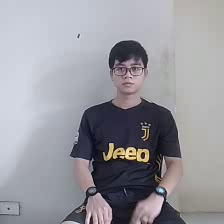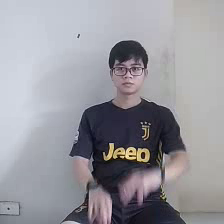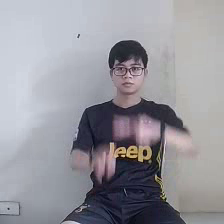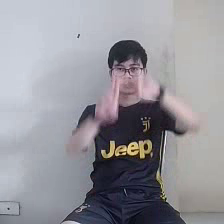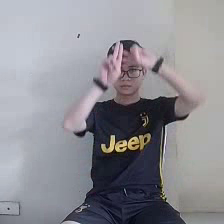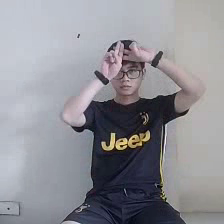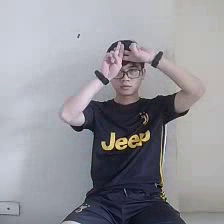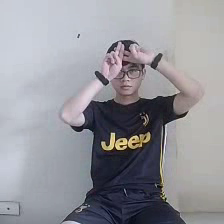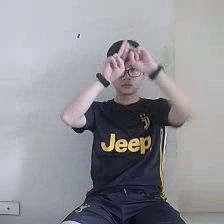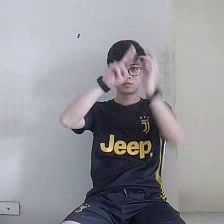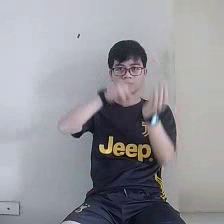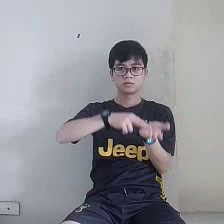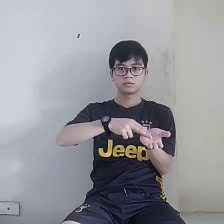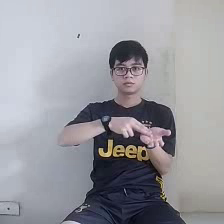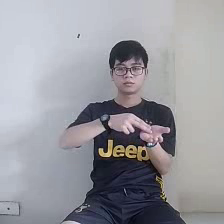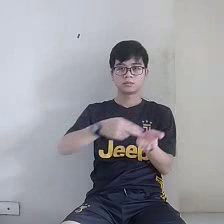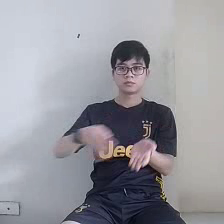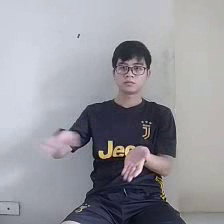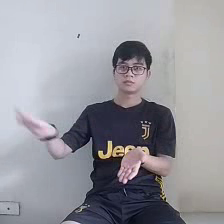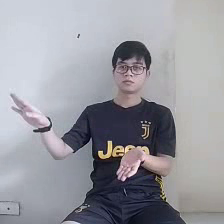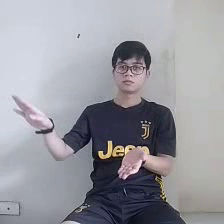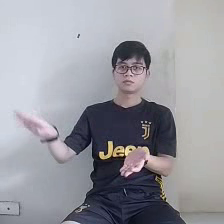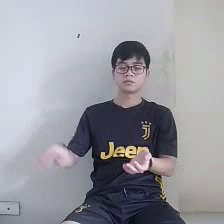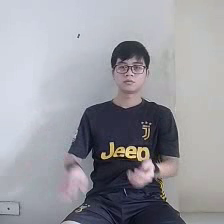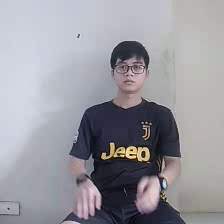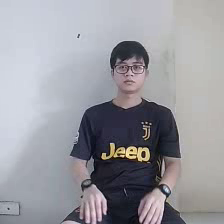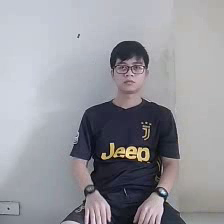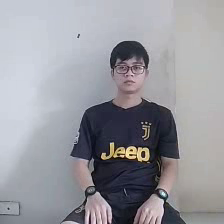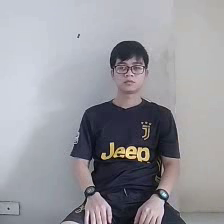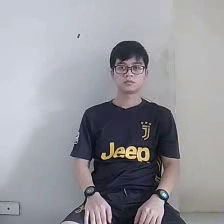Xuất viện